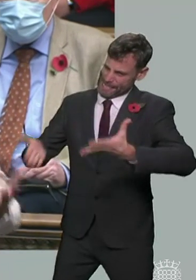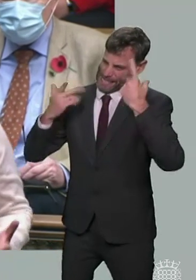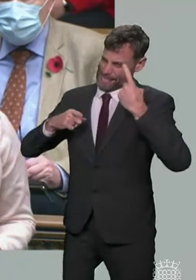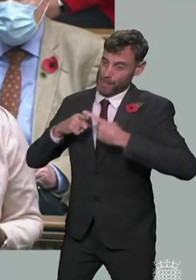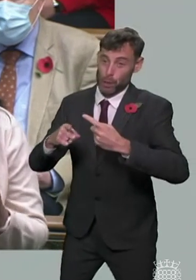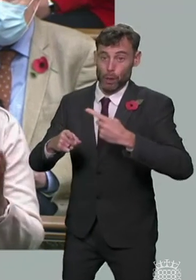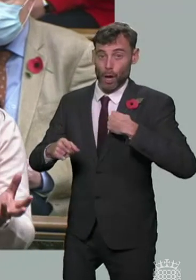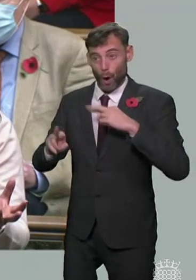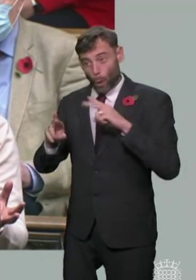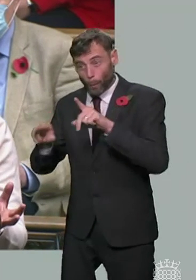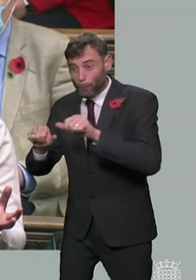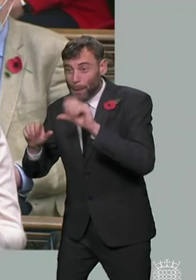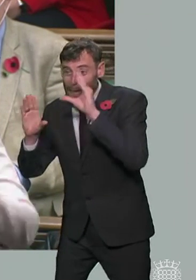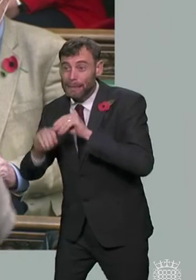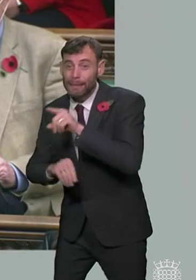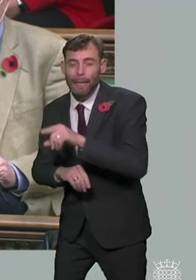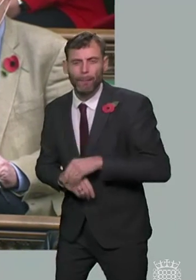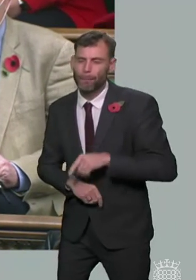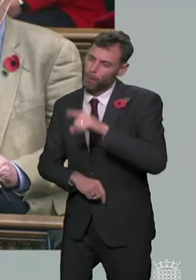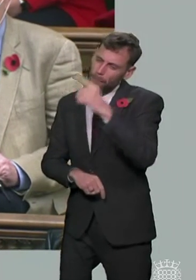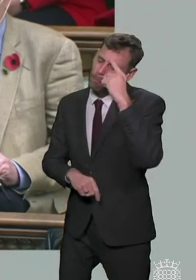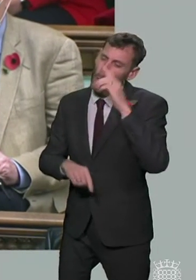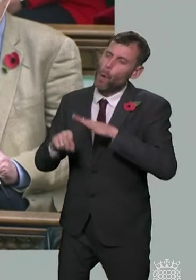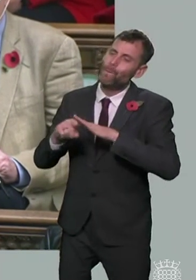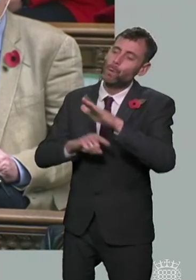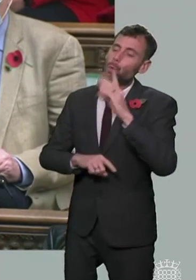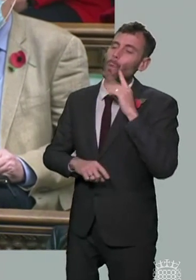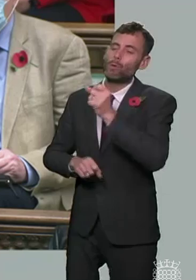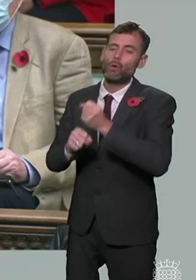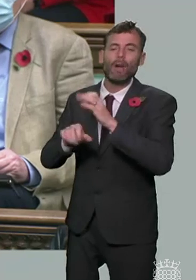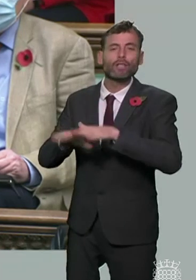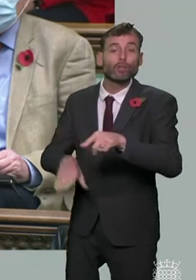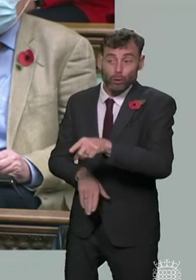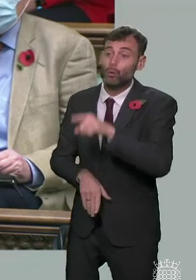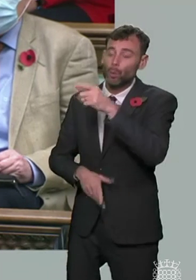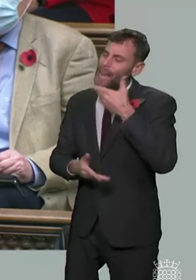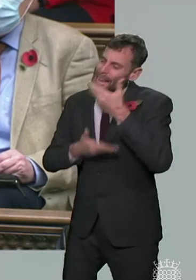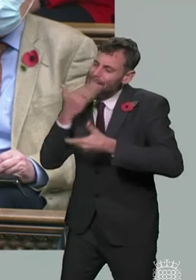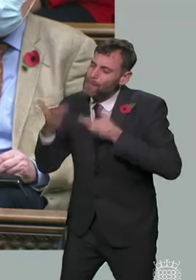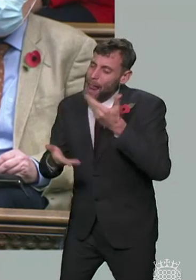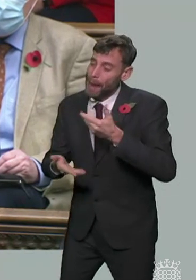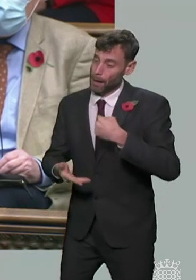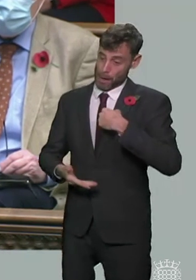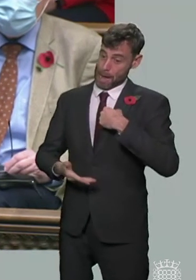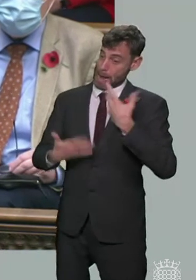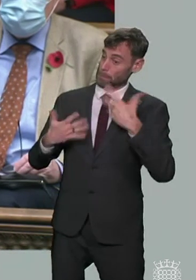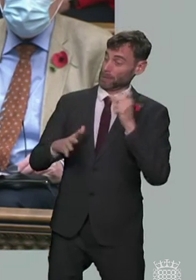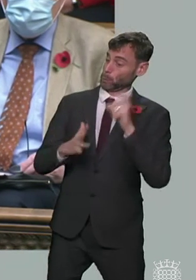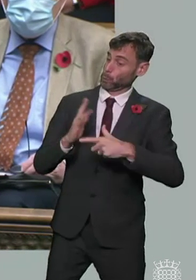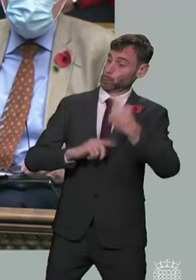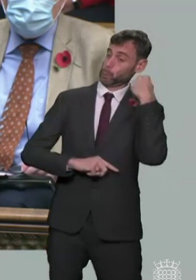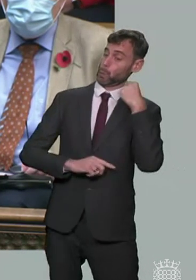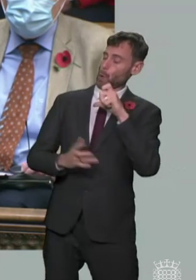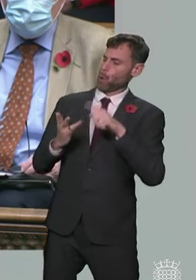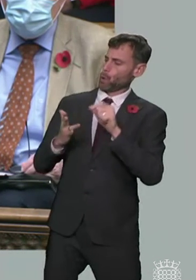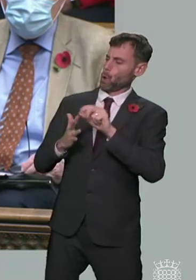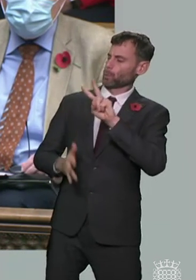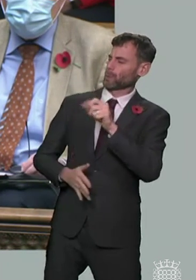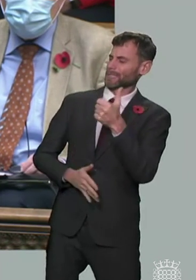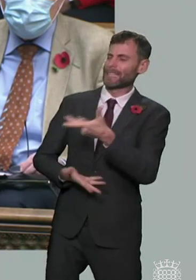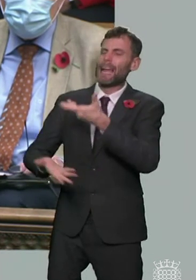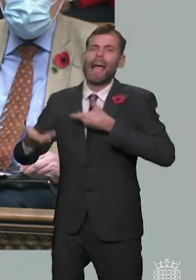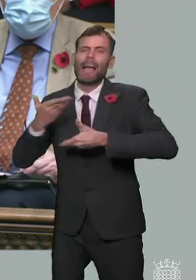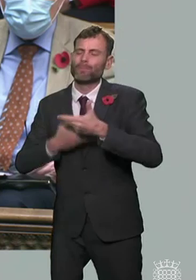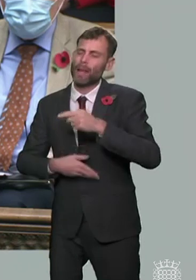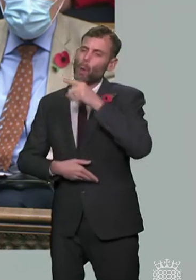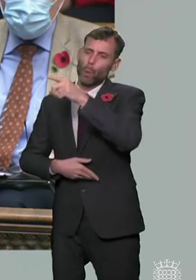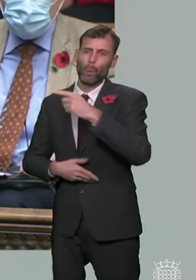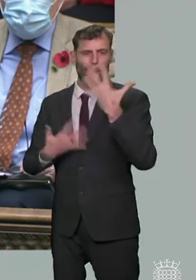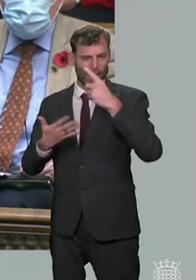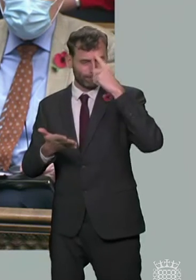When he sits down with his grandchildren one day and they ask, “What did you do in that week of COP26?”, will he be able to outline one action that was in his gift that had an immediate impact?